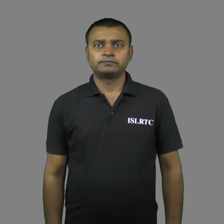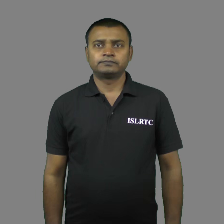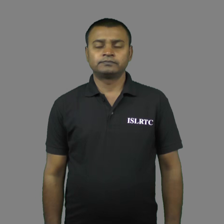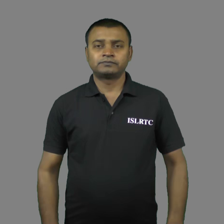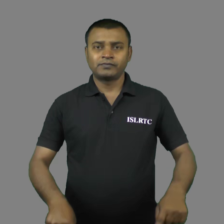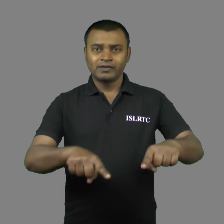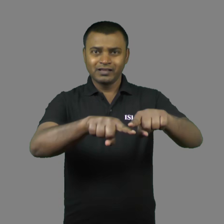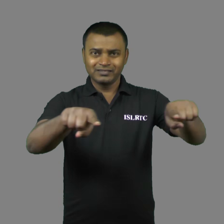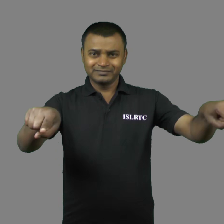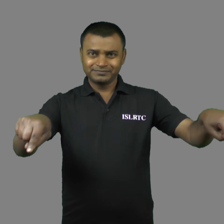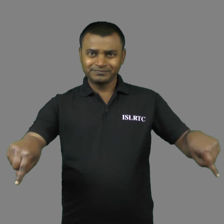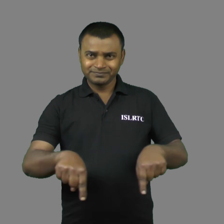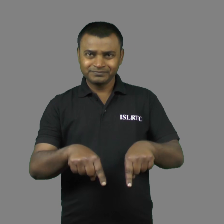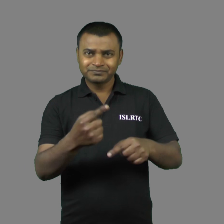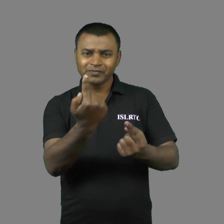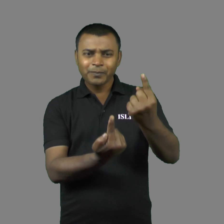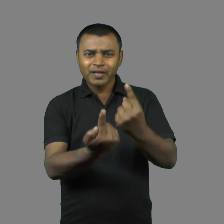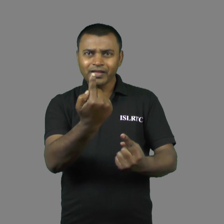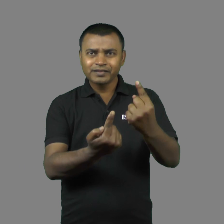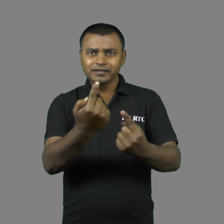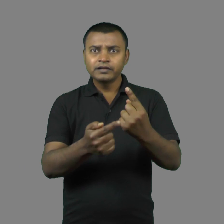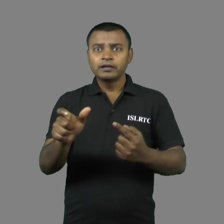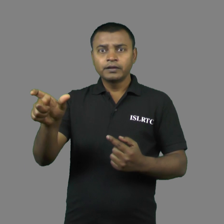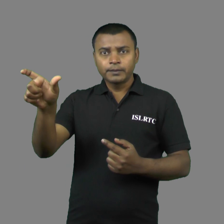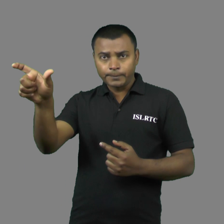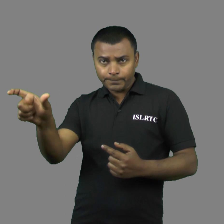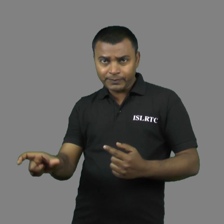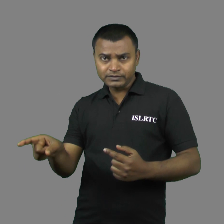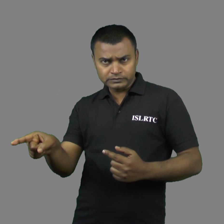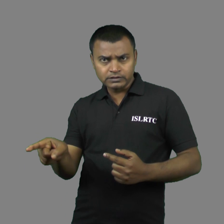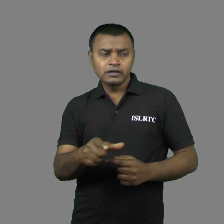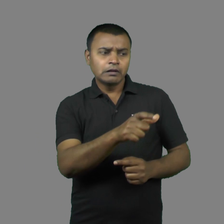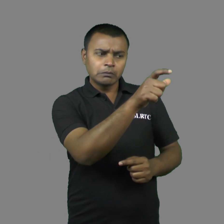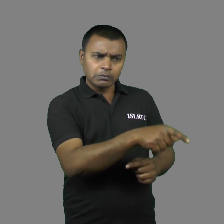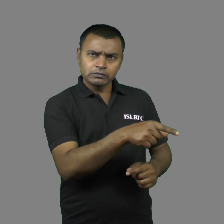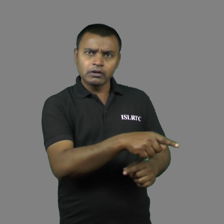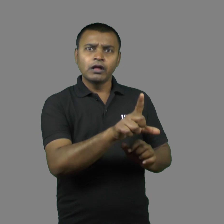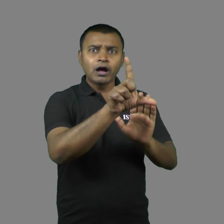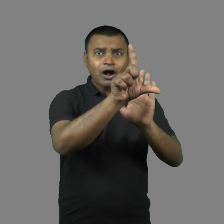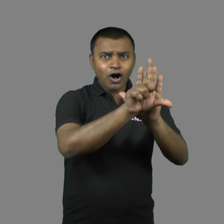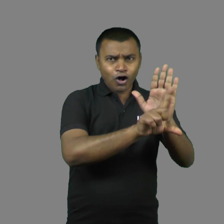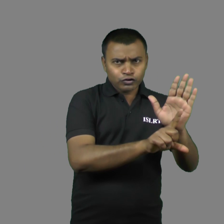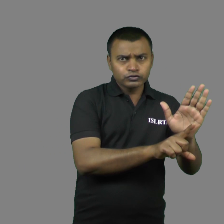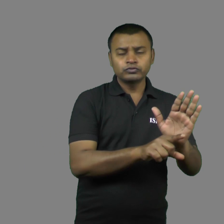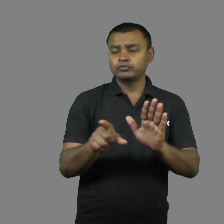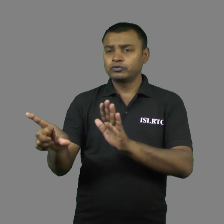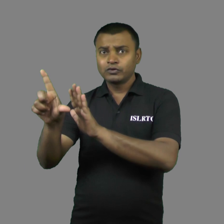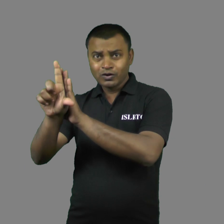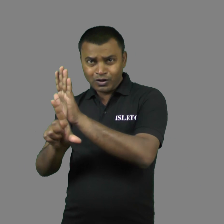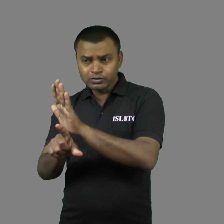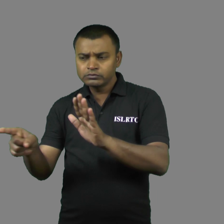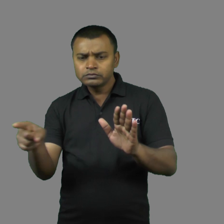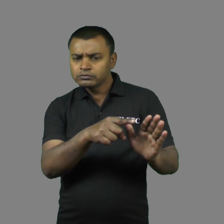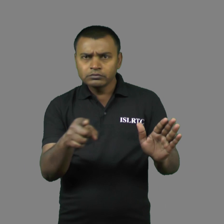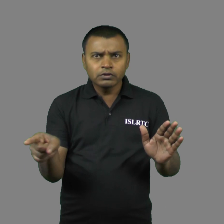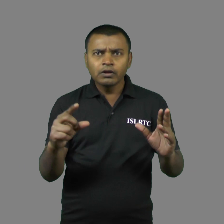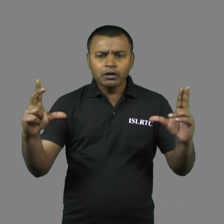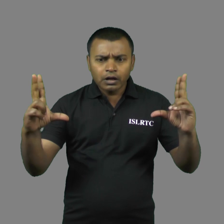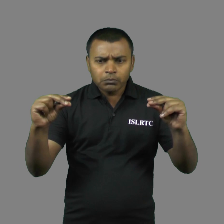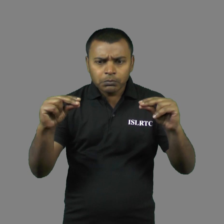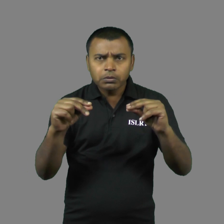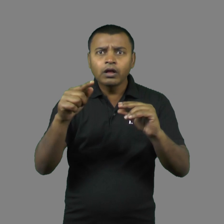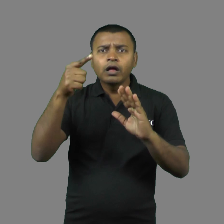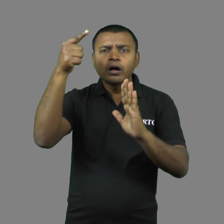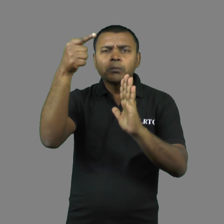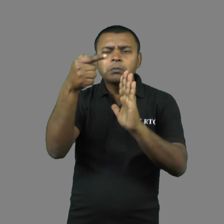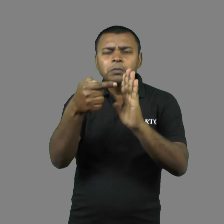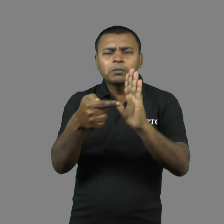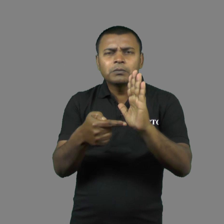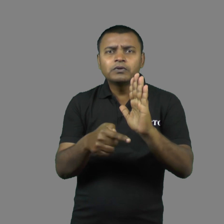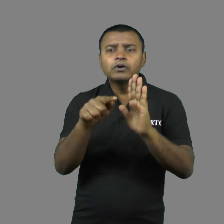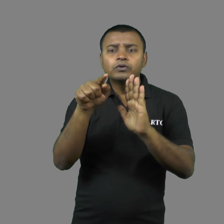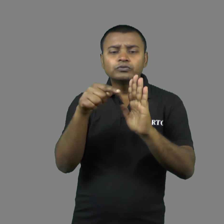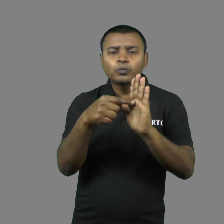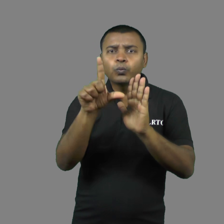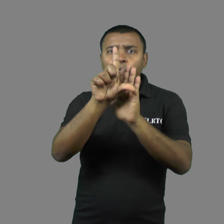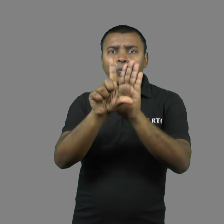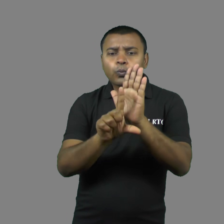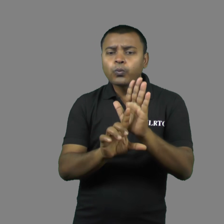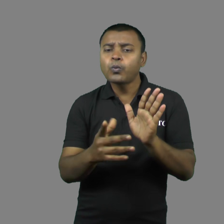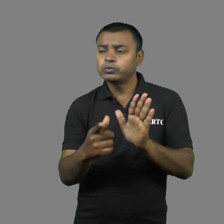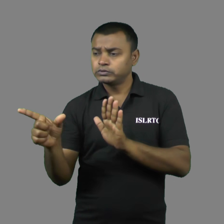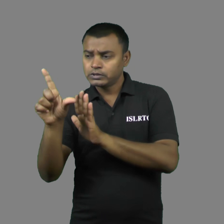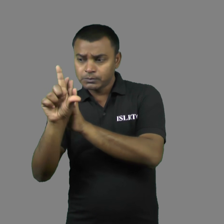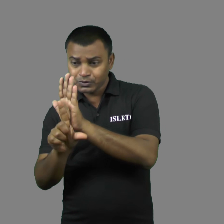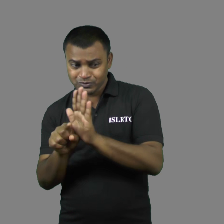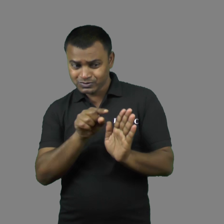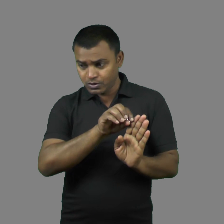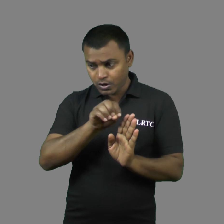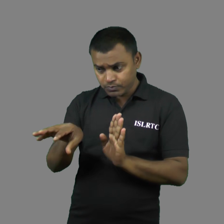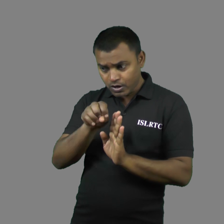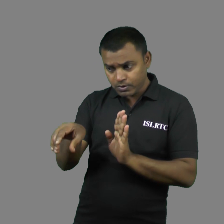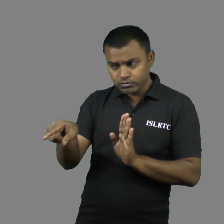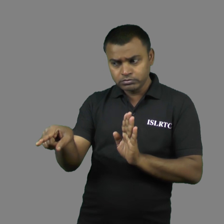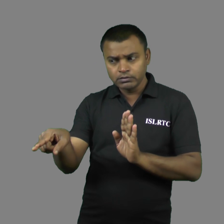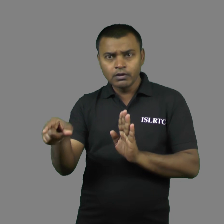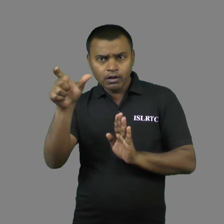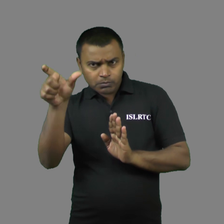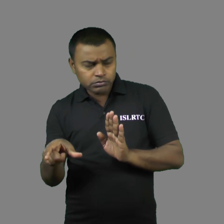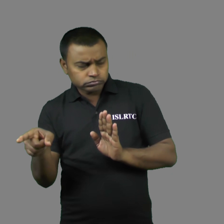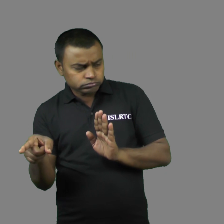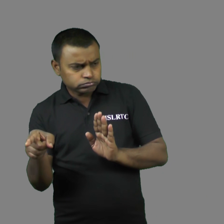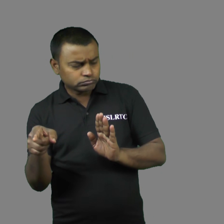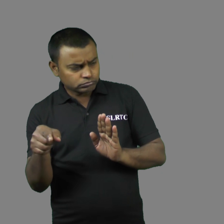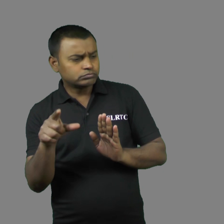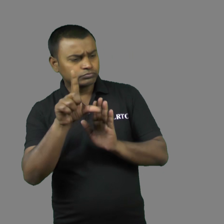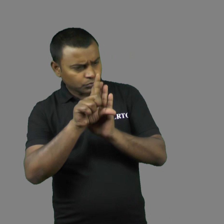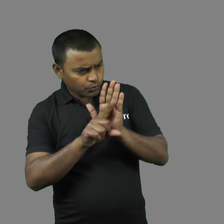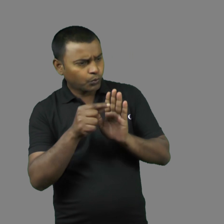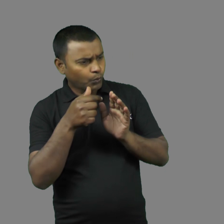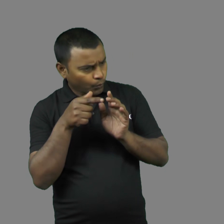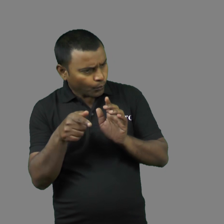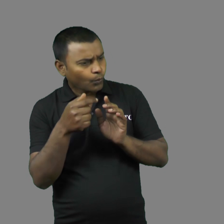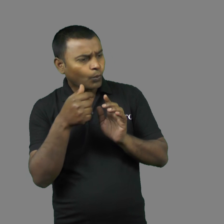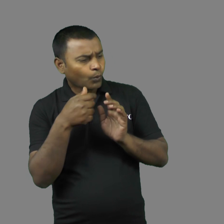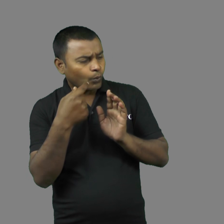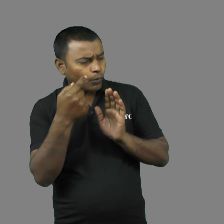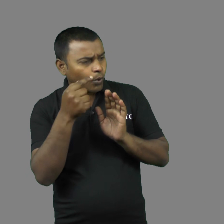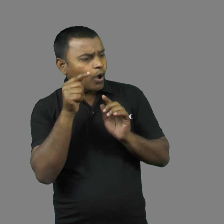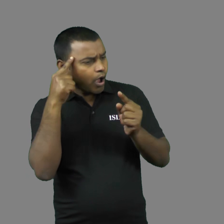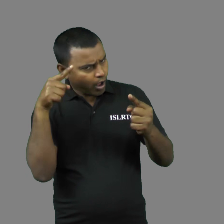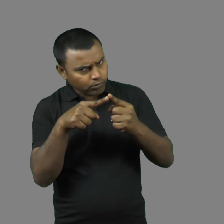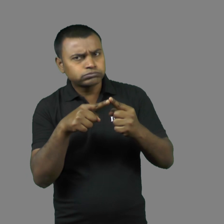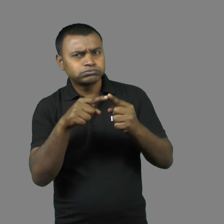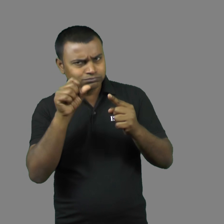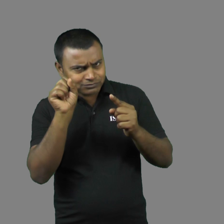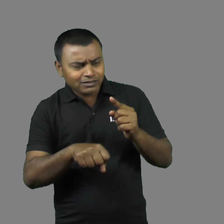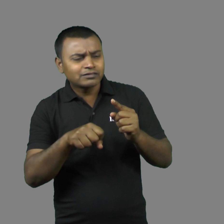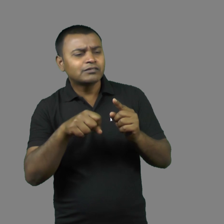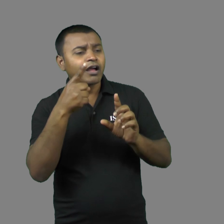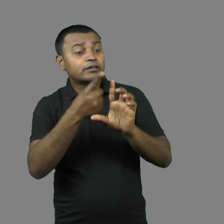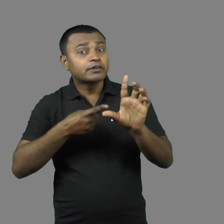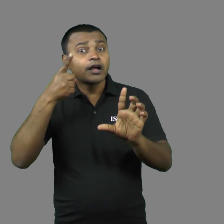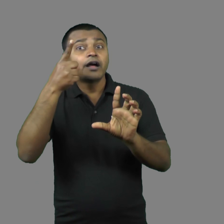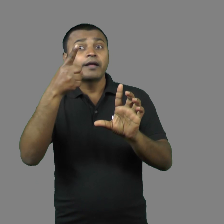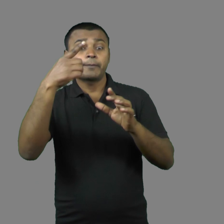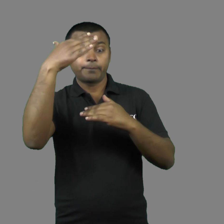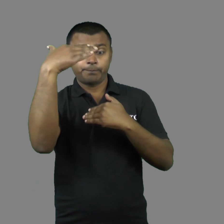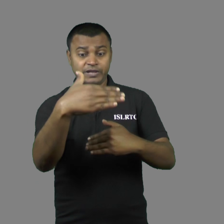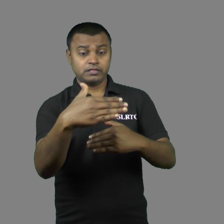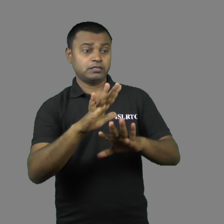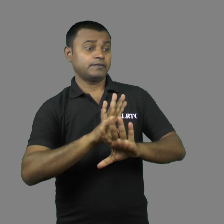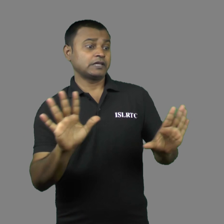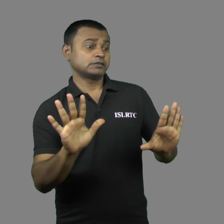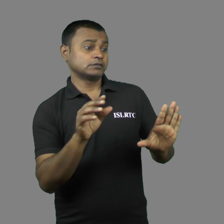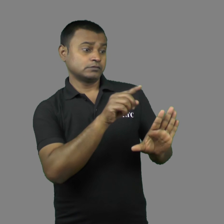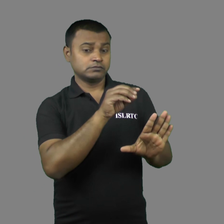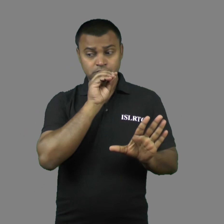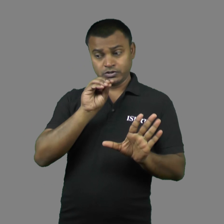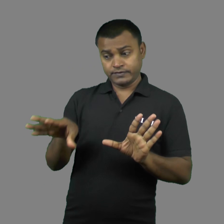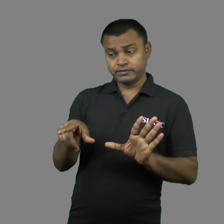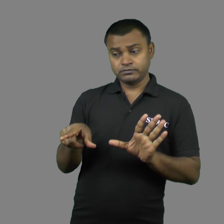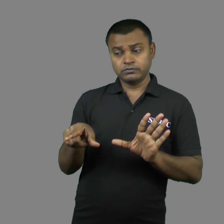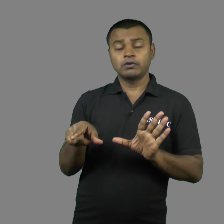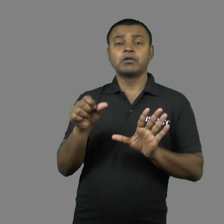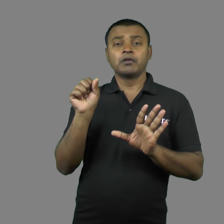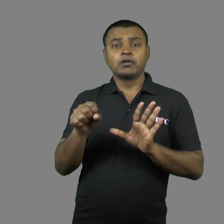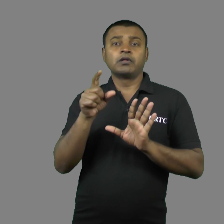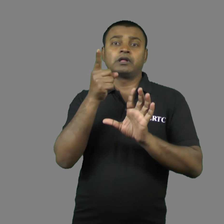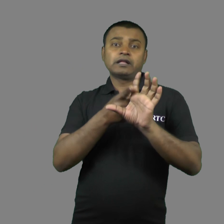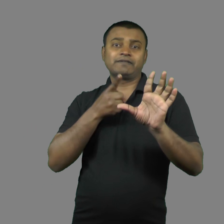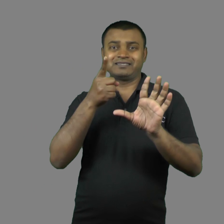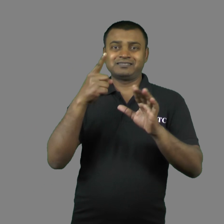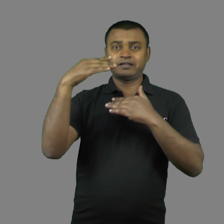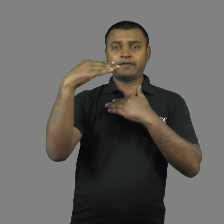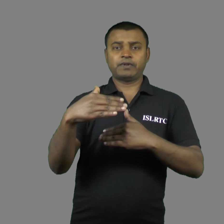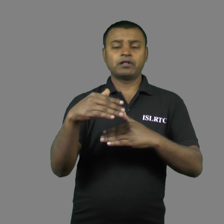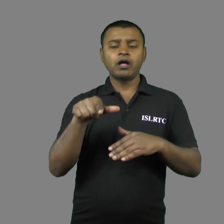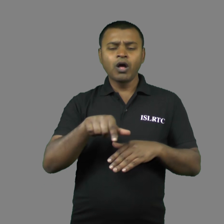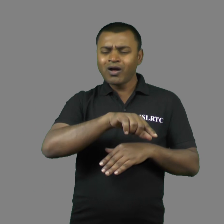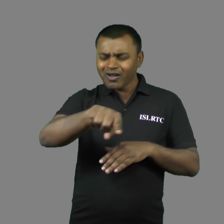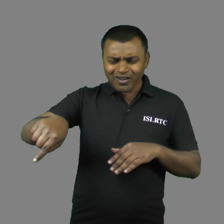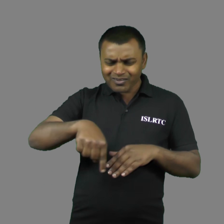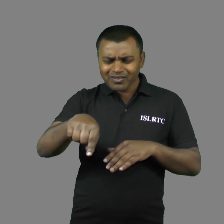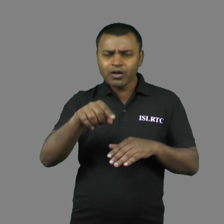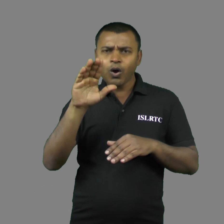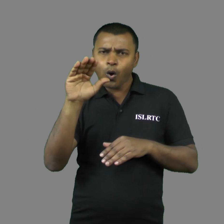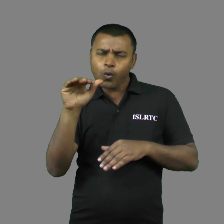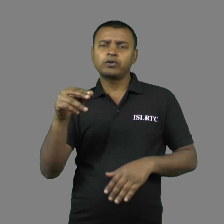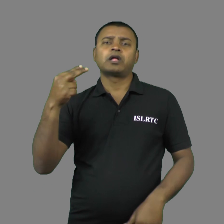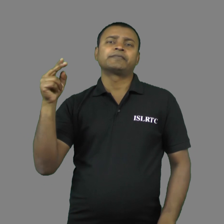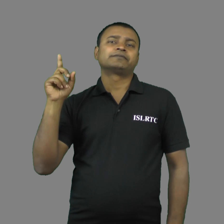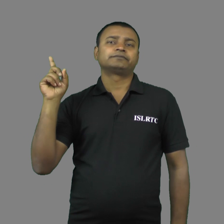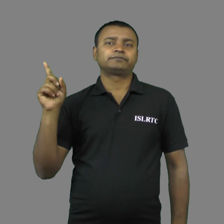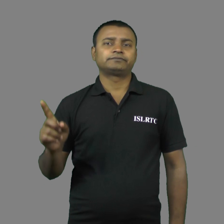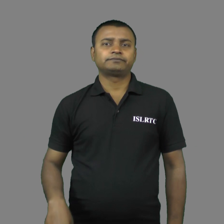Land Tenure